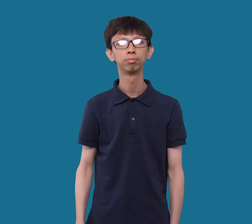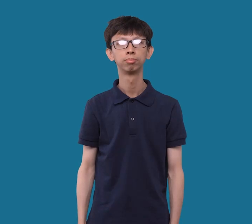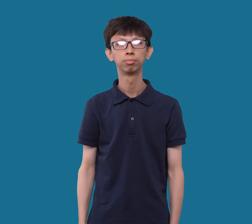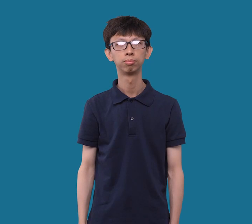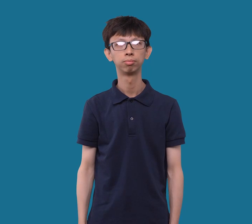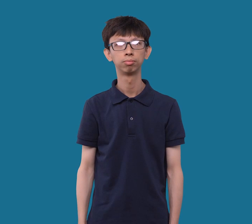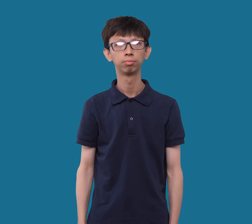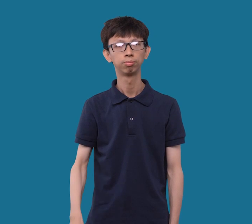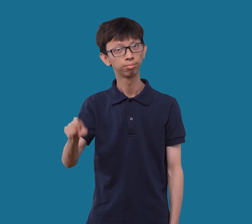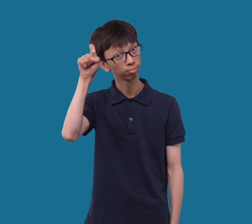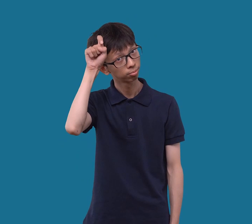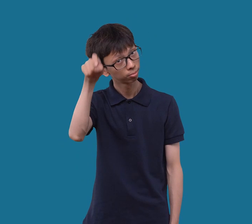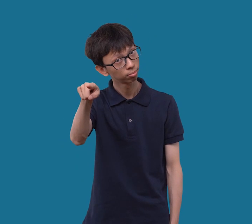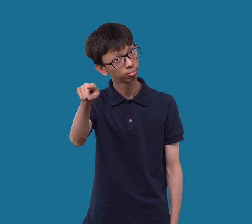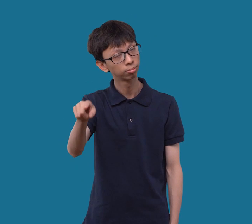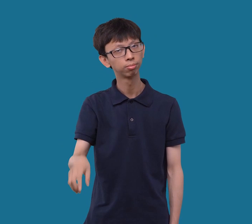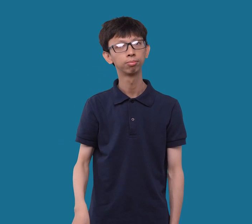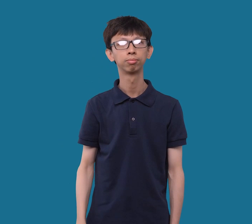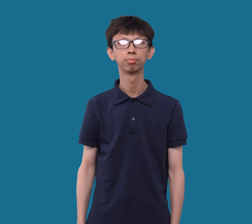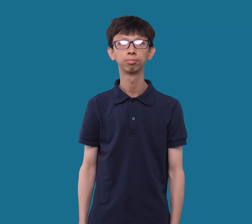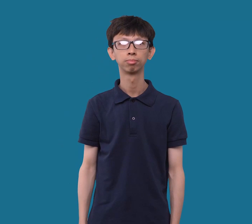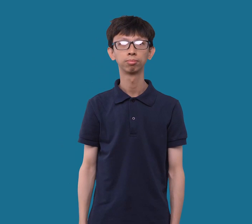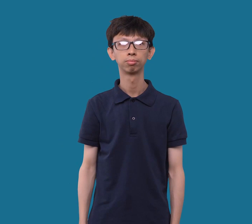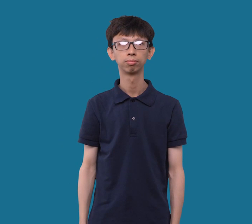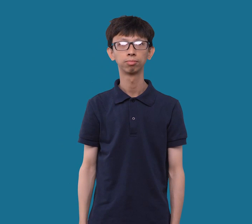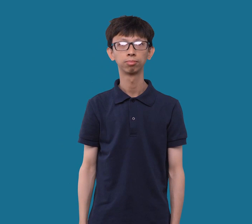câu đố